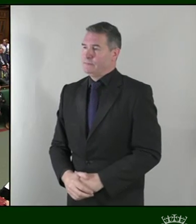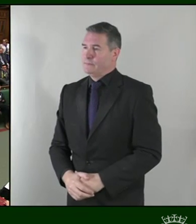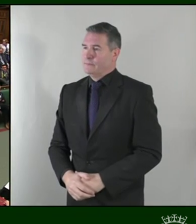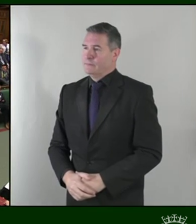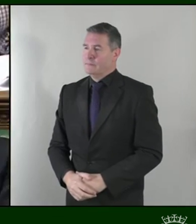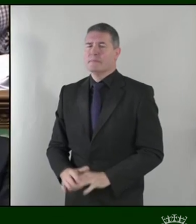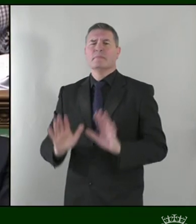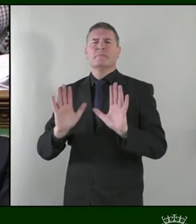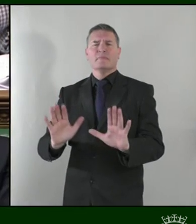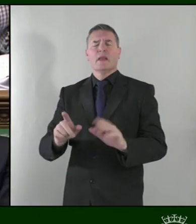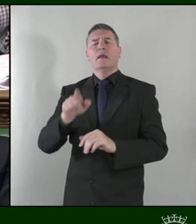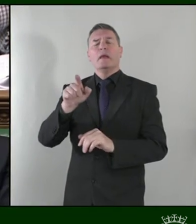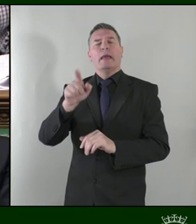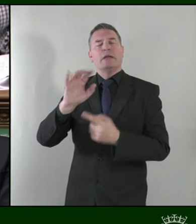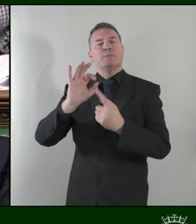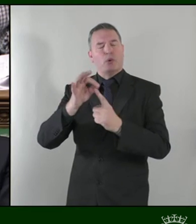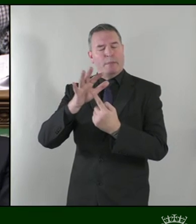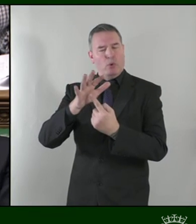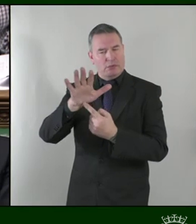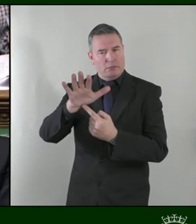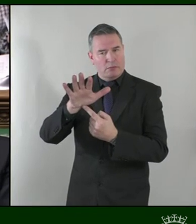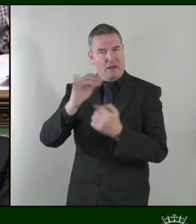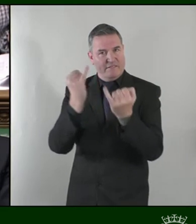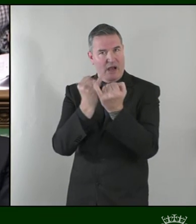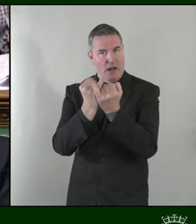To be fair to the honourable Gentleman, he is making an important point about violent crime.